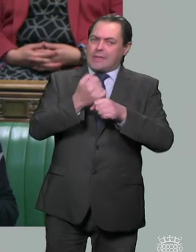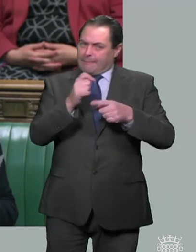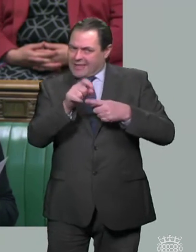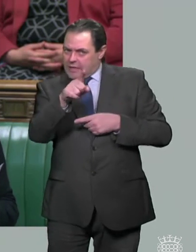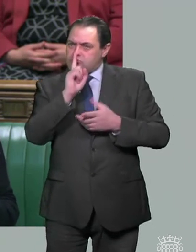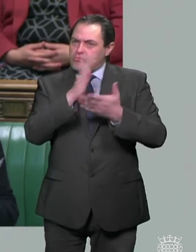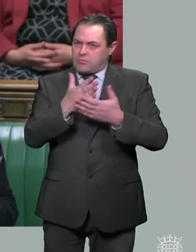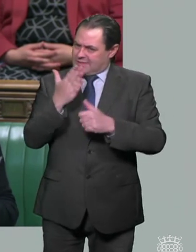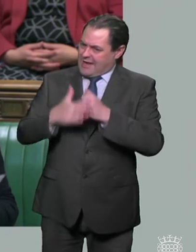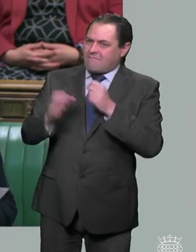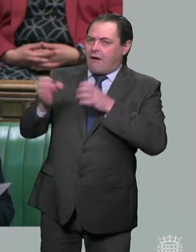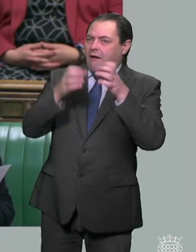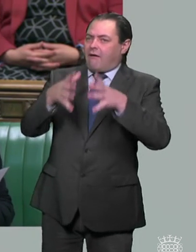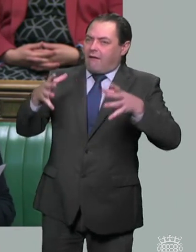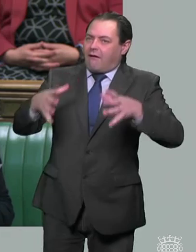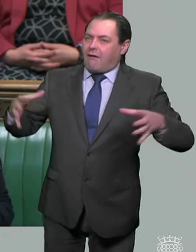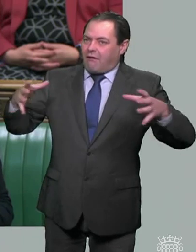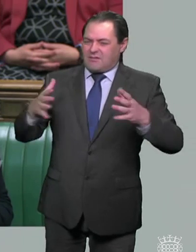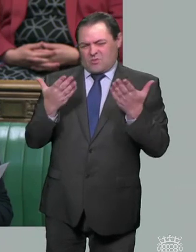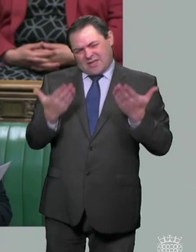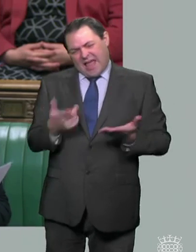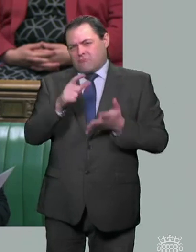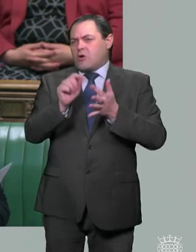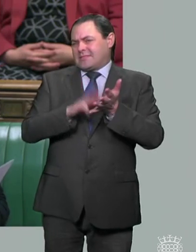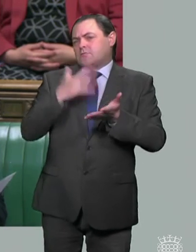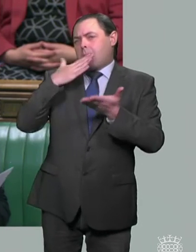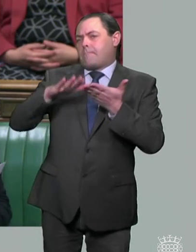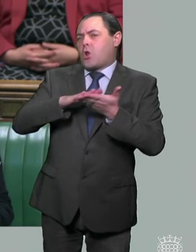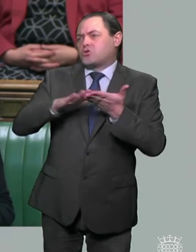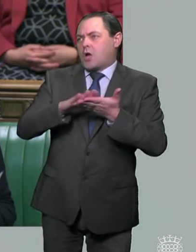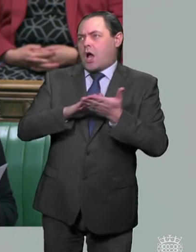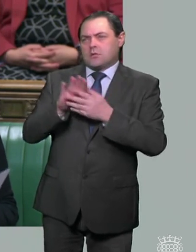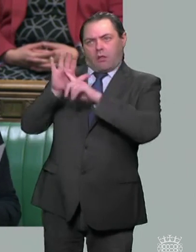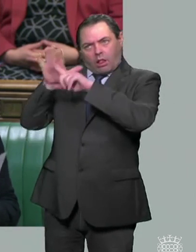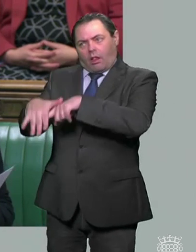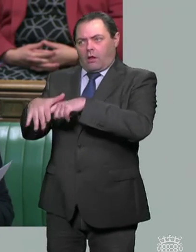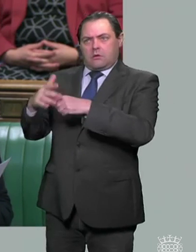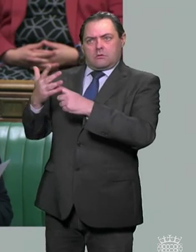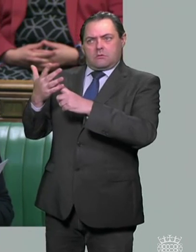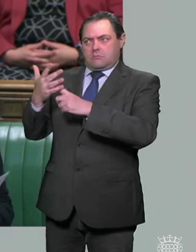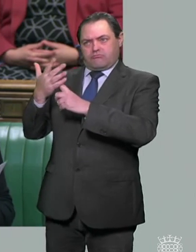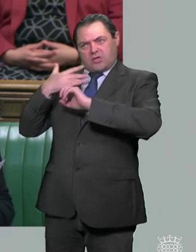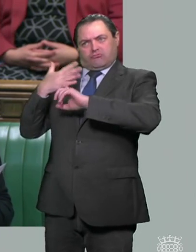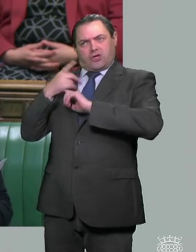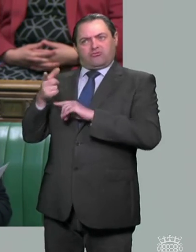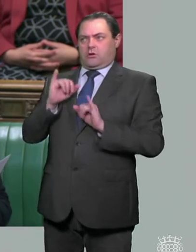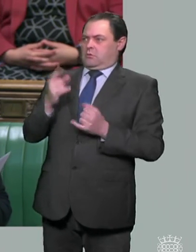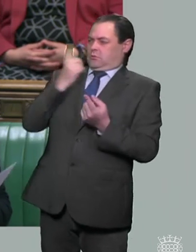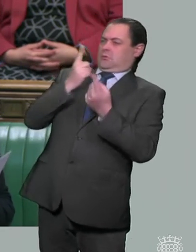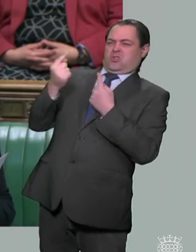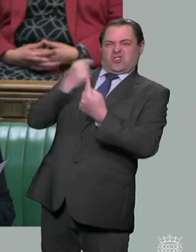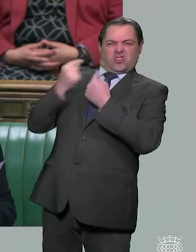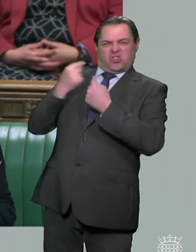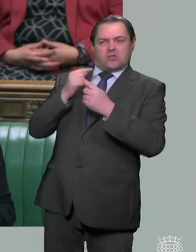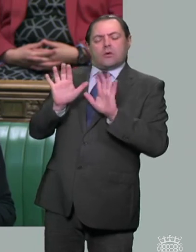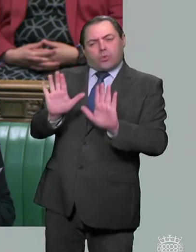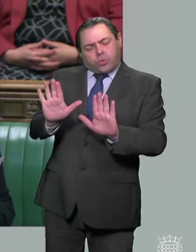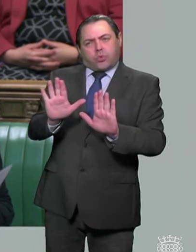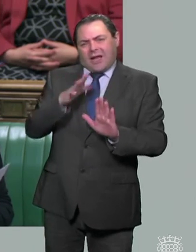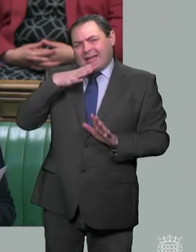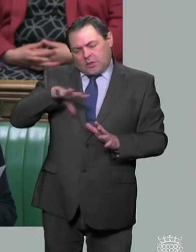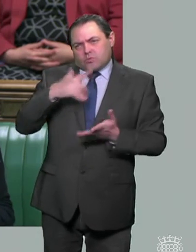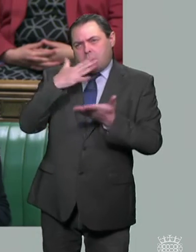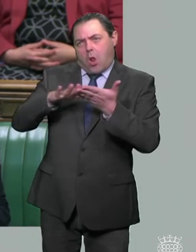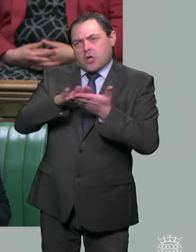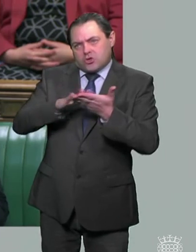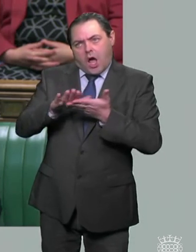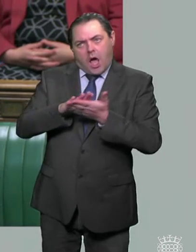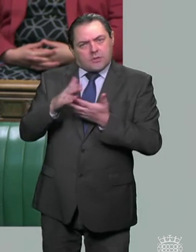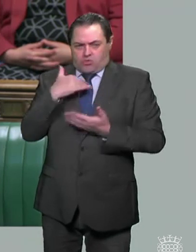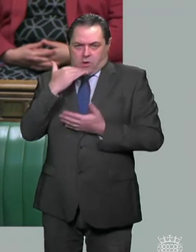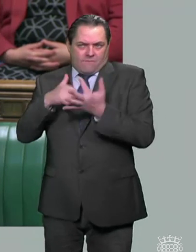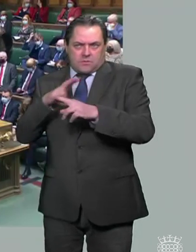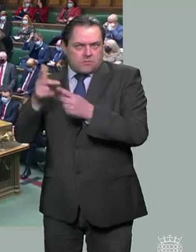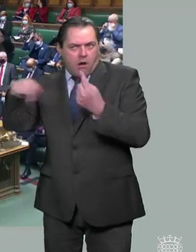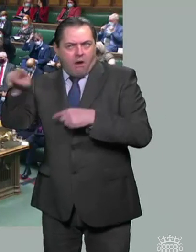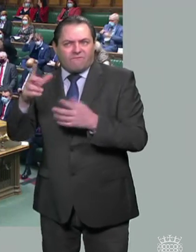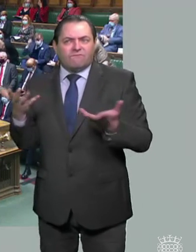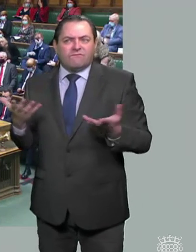Will the Prime Minister apologise for this broken promise to GPs and their staff, who are on the frontline working under ever increasing pressure and depleted staffing resources?